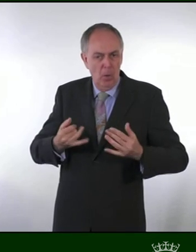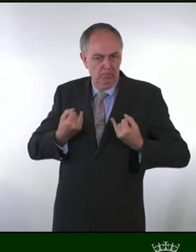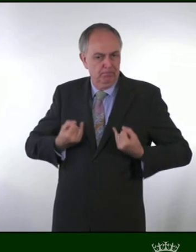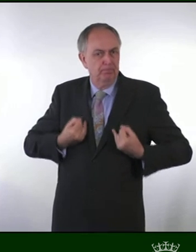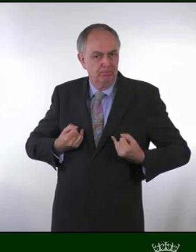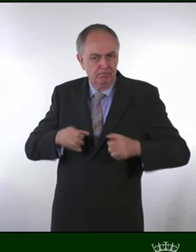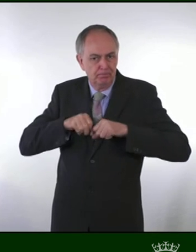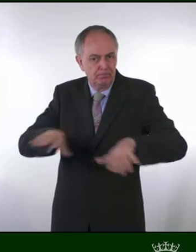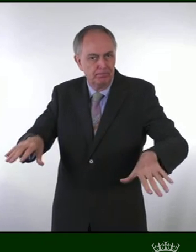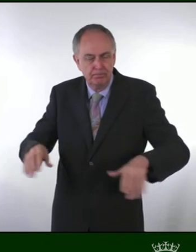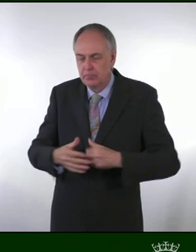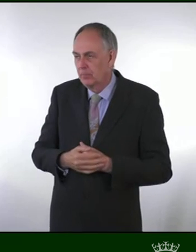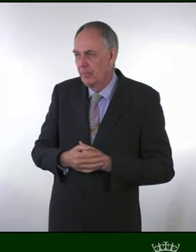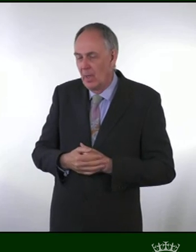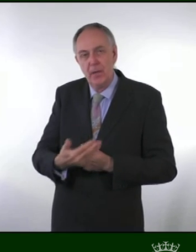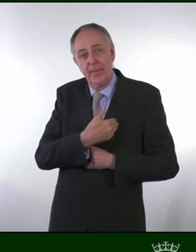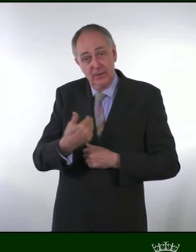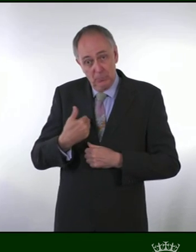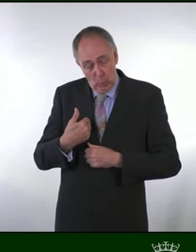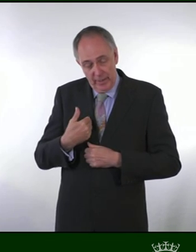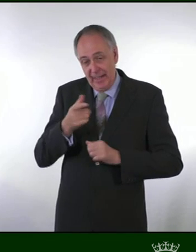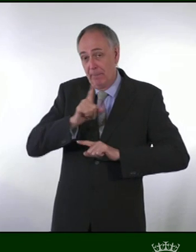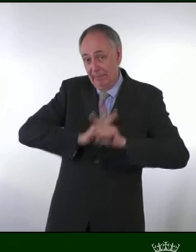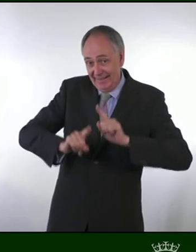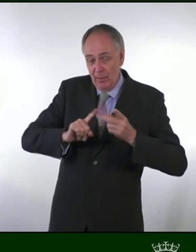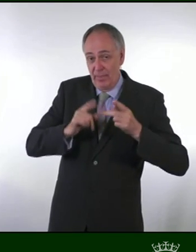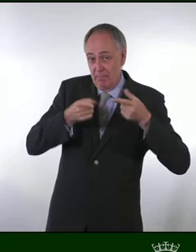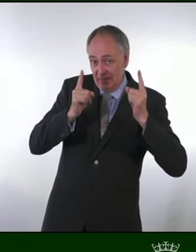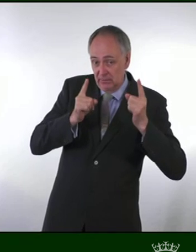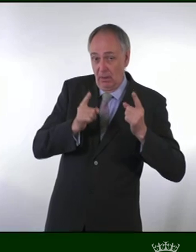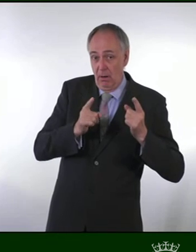This morning, I had meetings with ministerial colleagues and others.